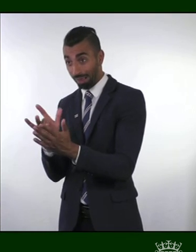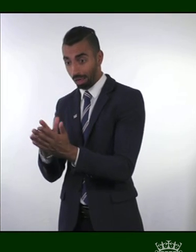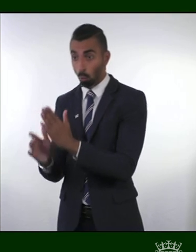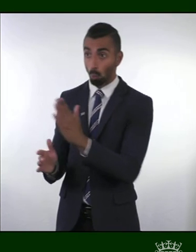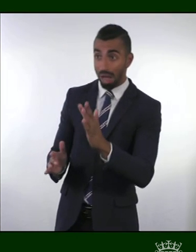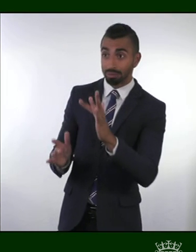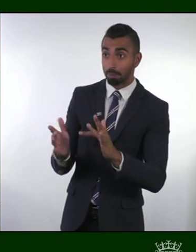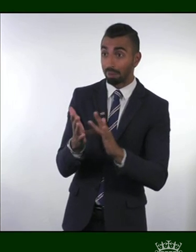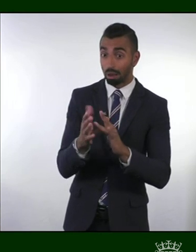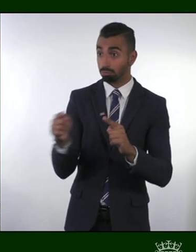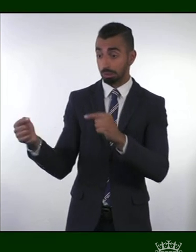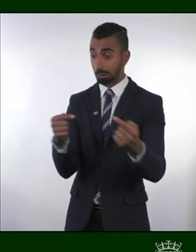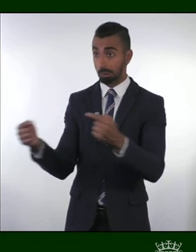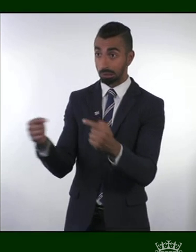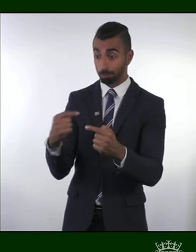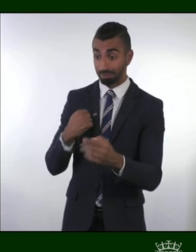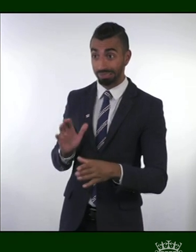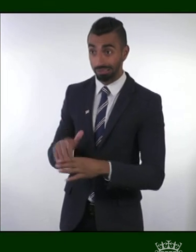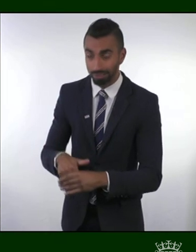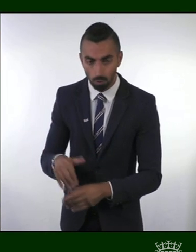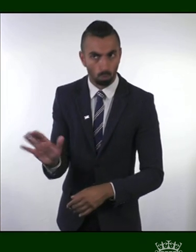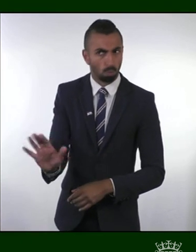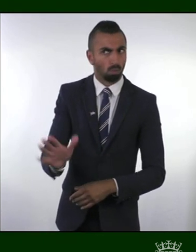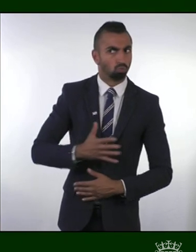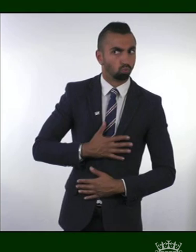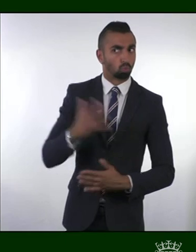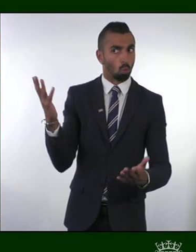He makes an important point about the importance of local leadership.